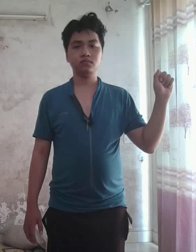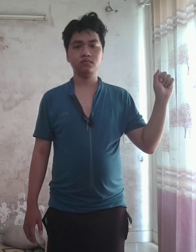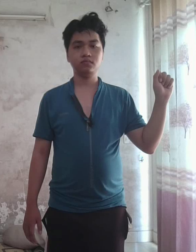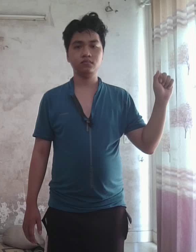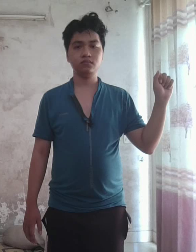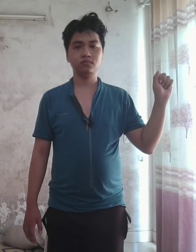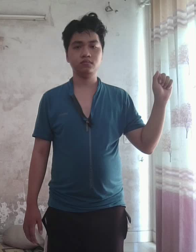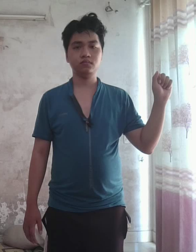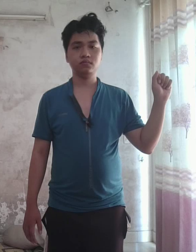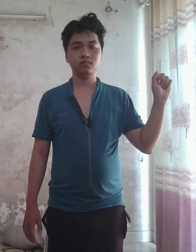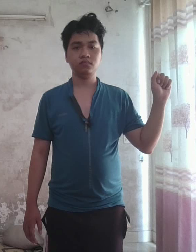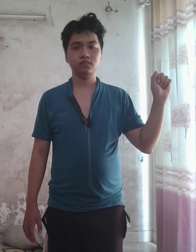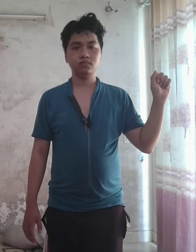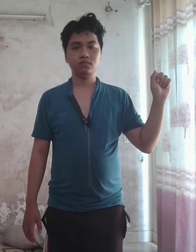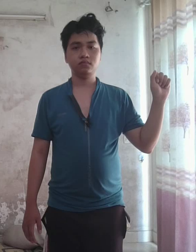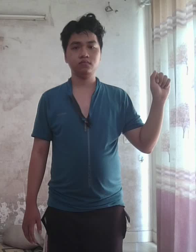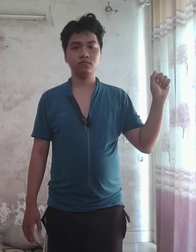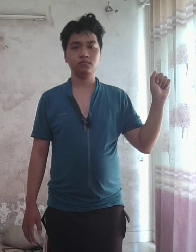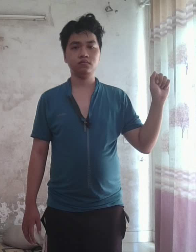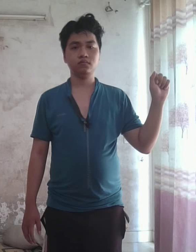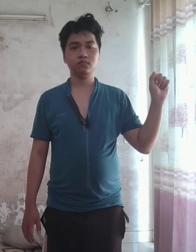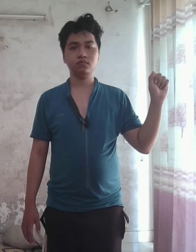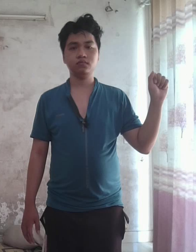a